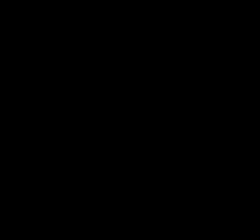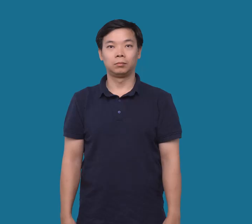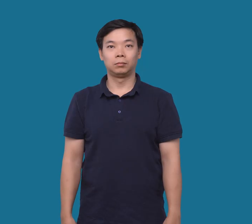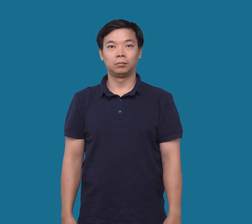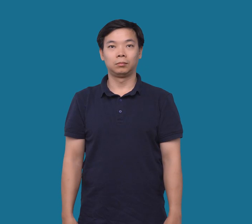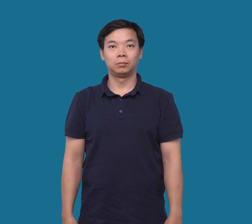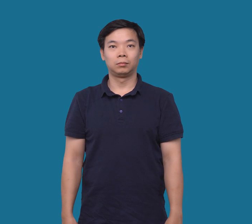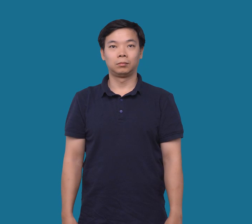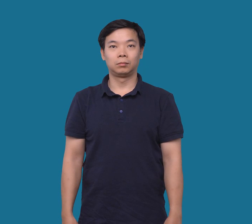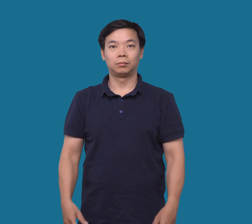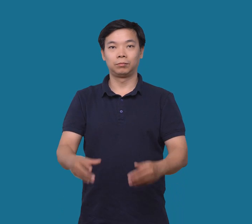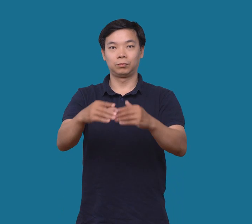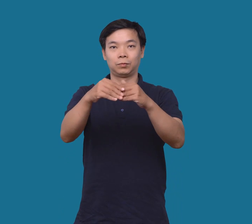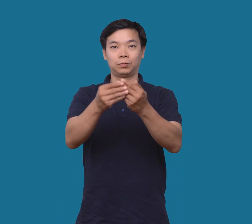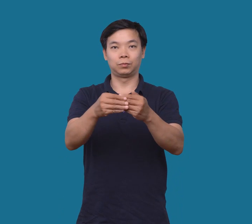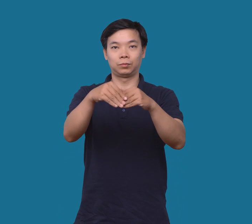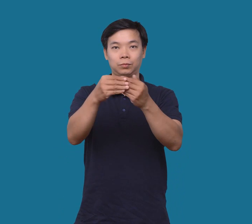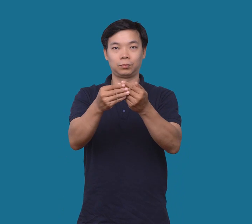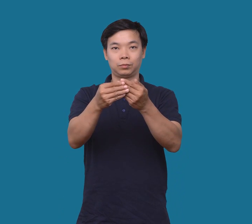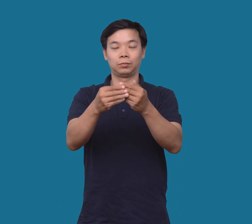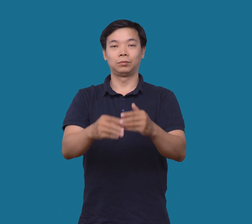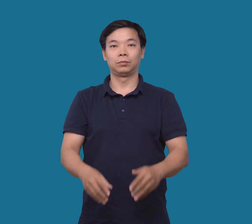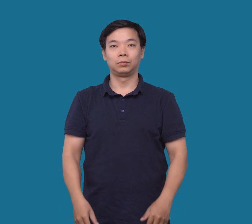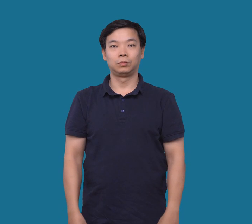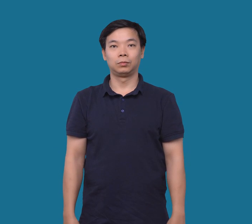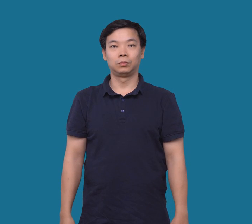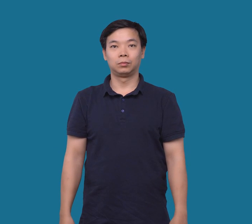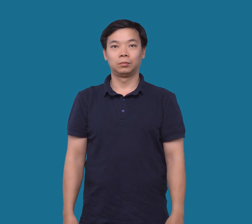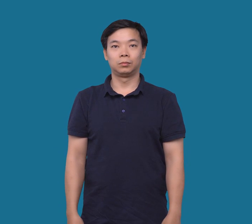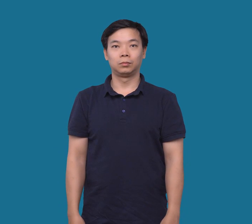mùa xuân